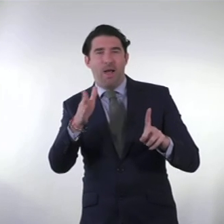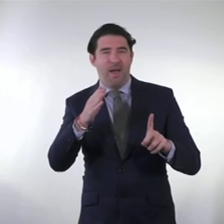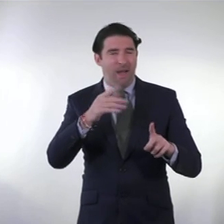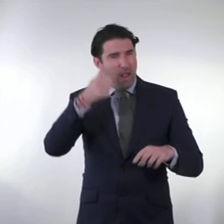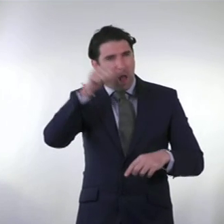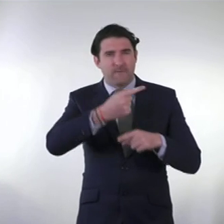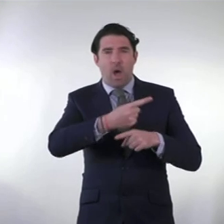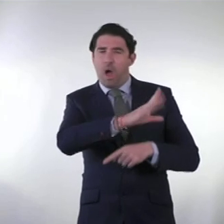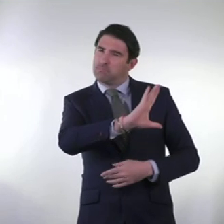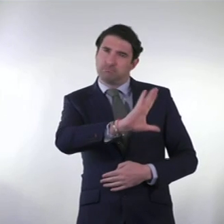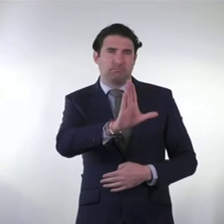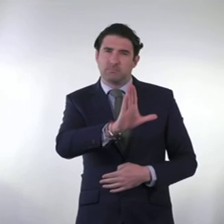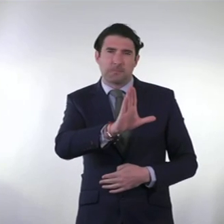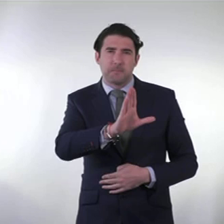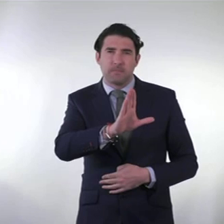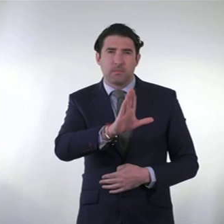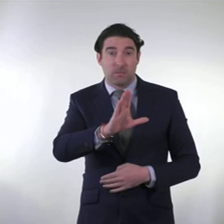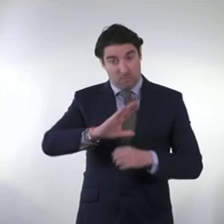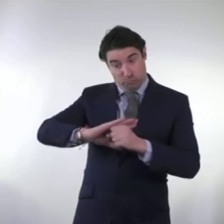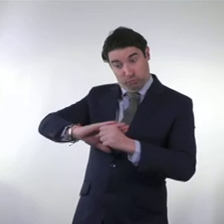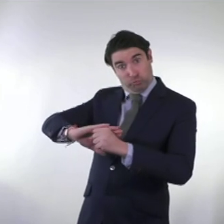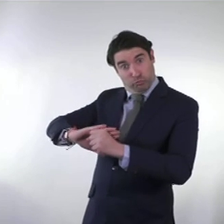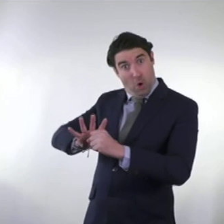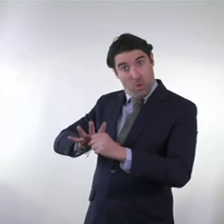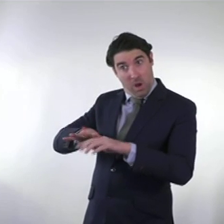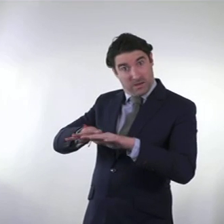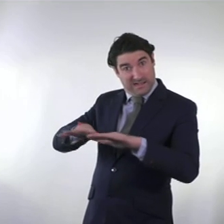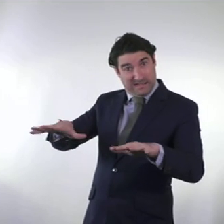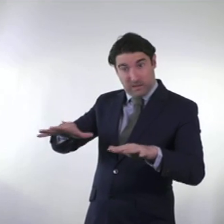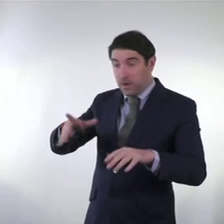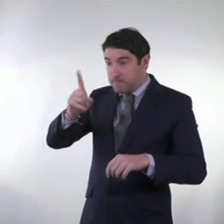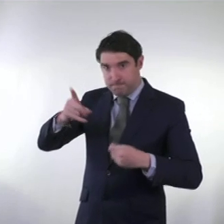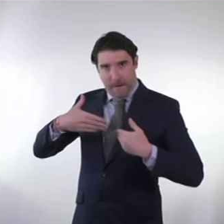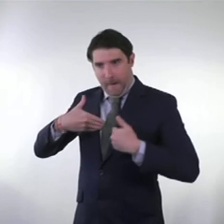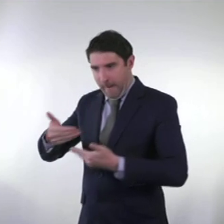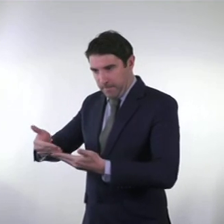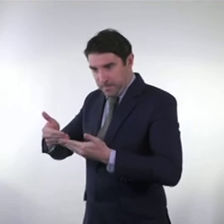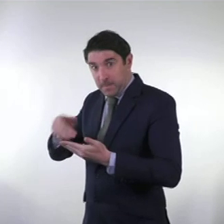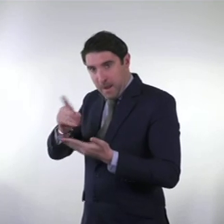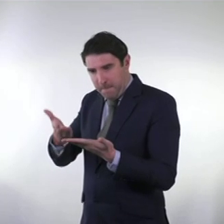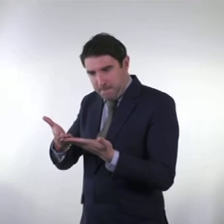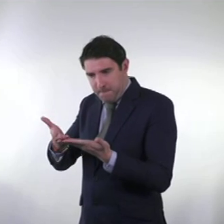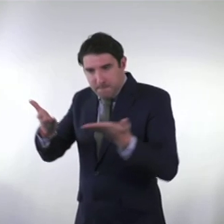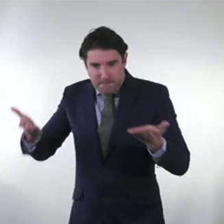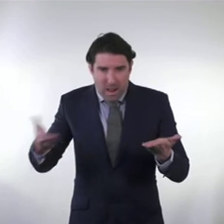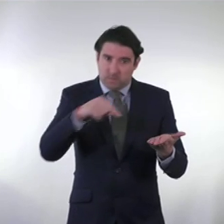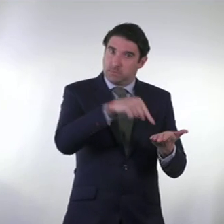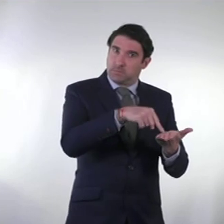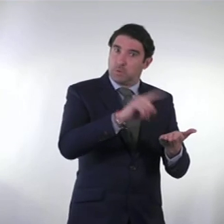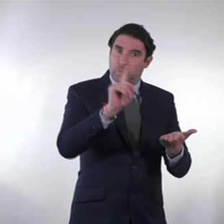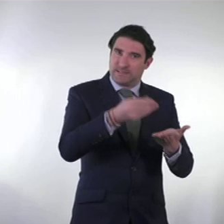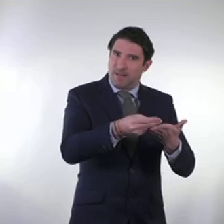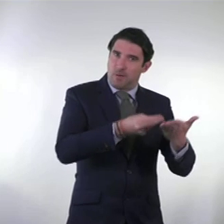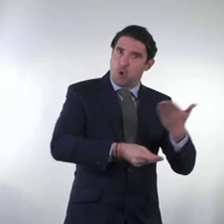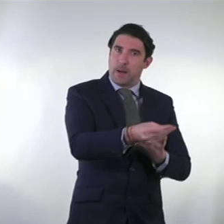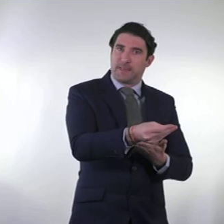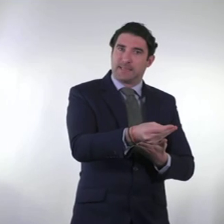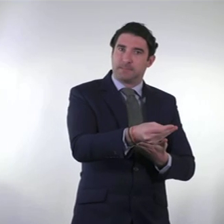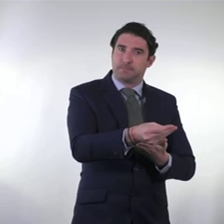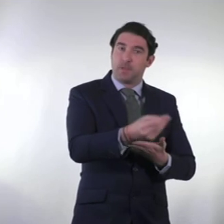I support the restrictions, but the question I asked the Prime Minister is: can the economic support go in for those who will lose their jobs?